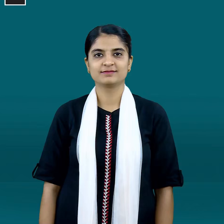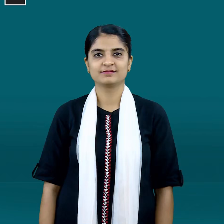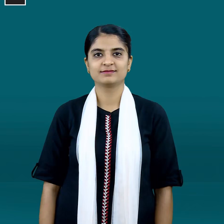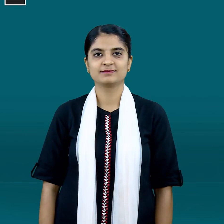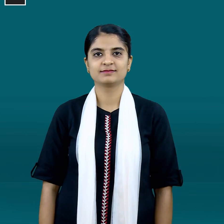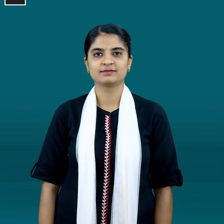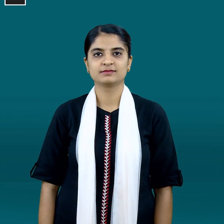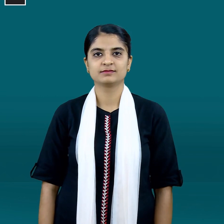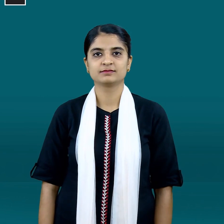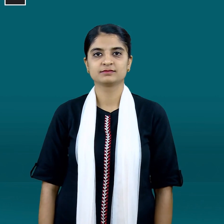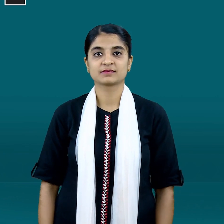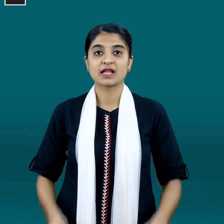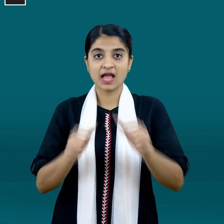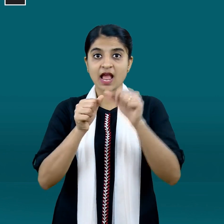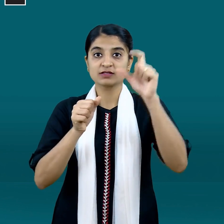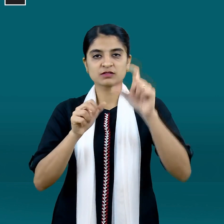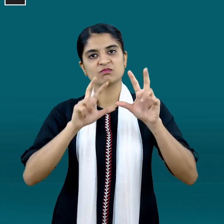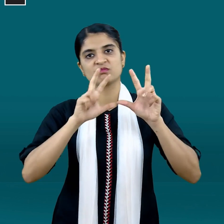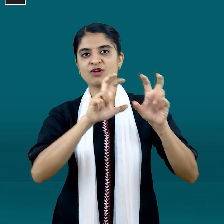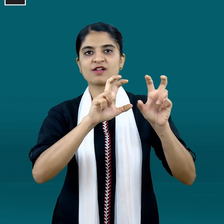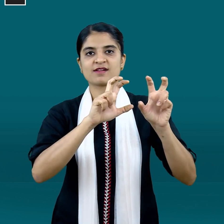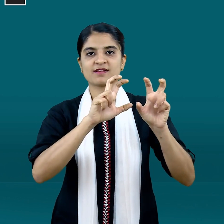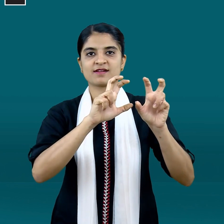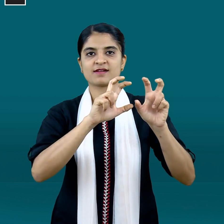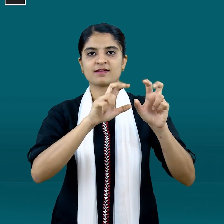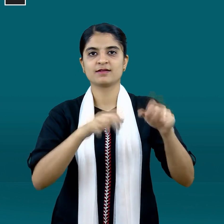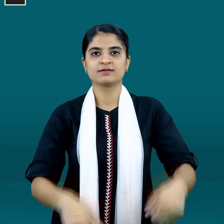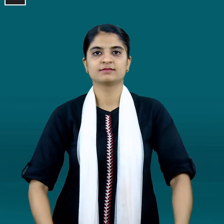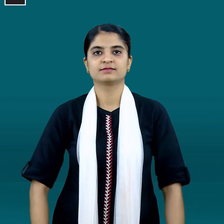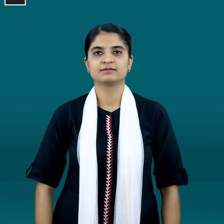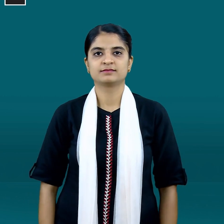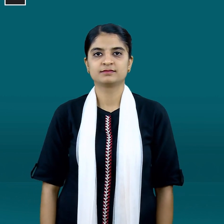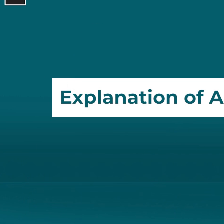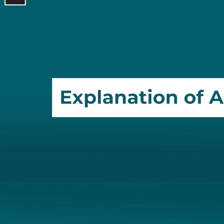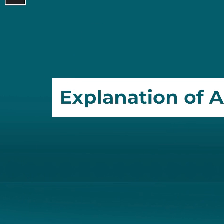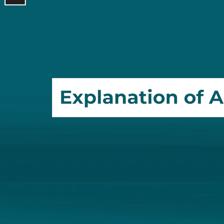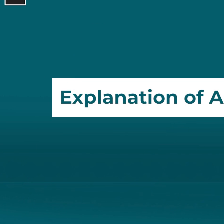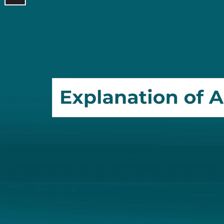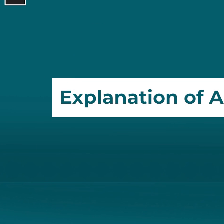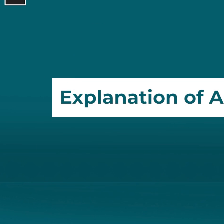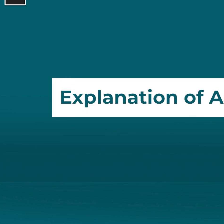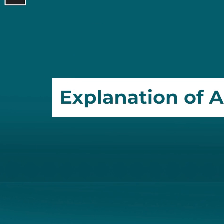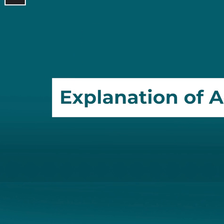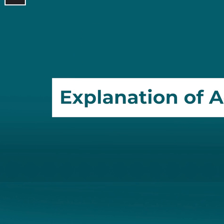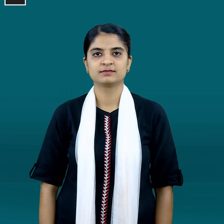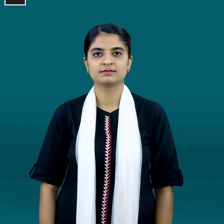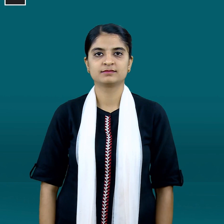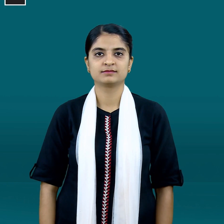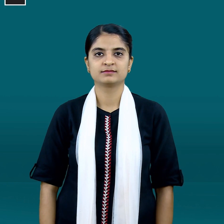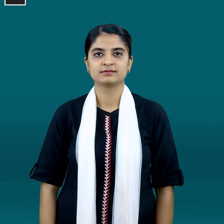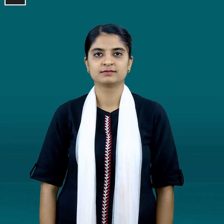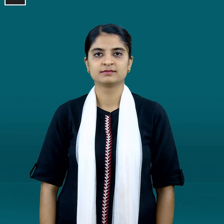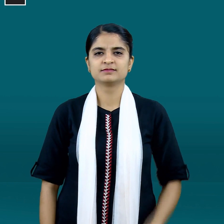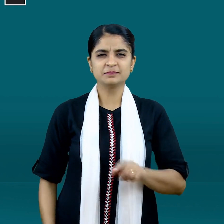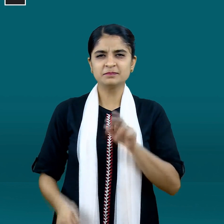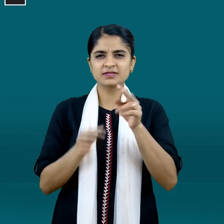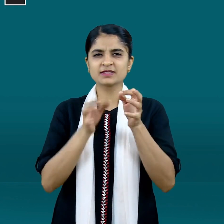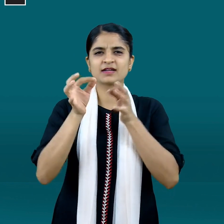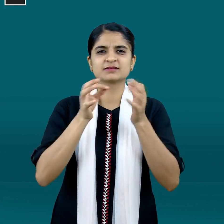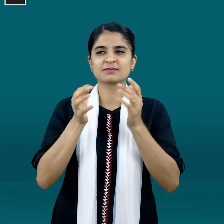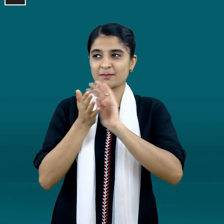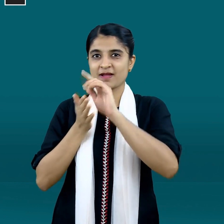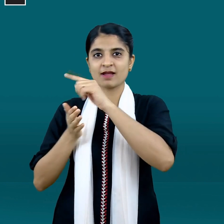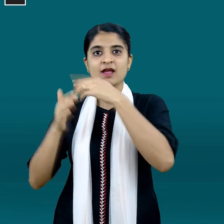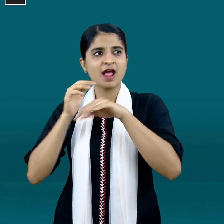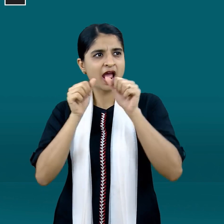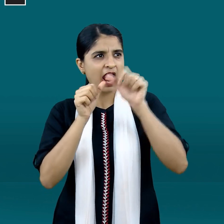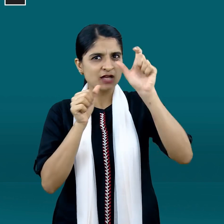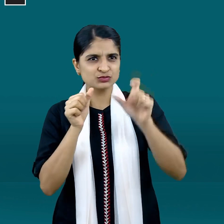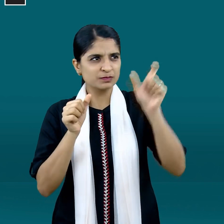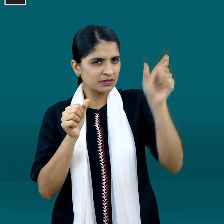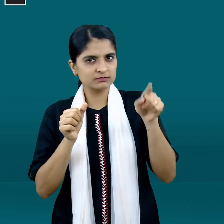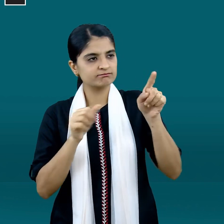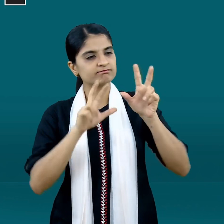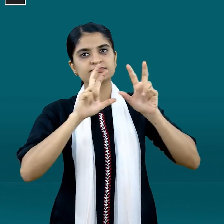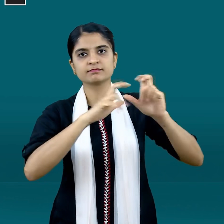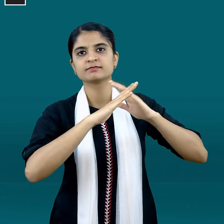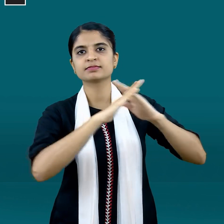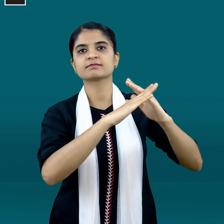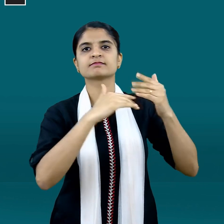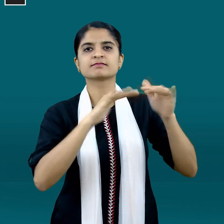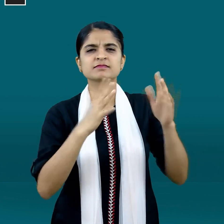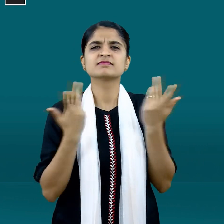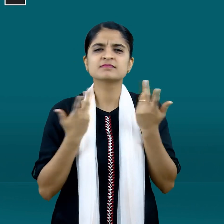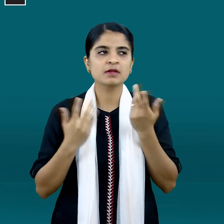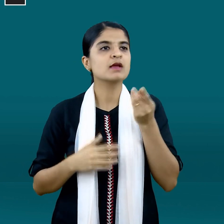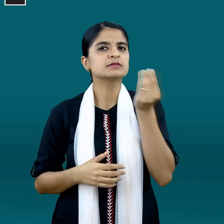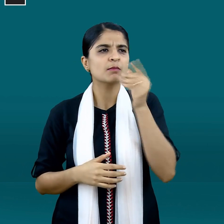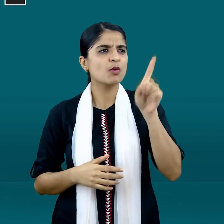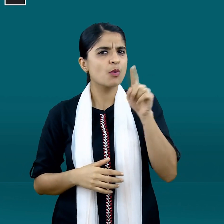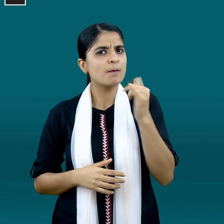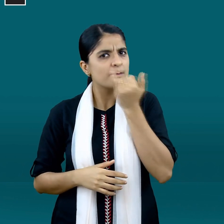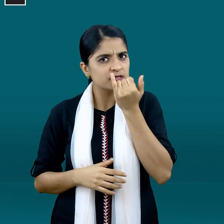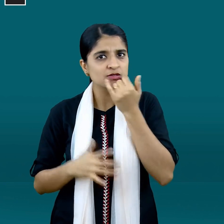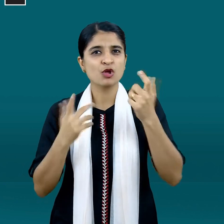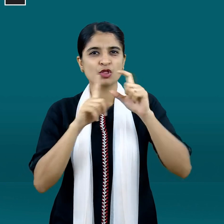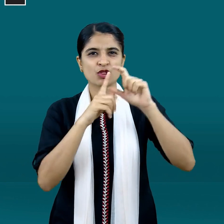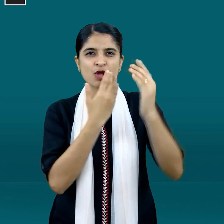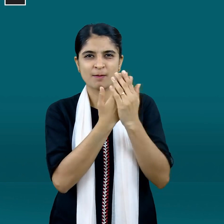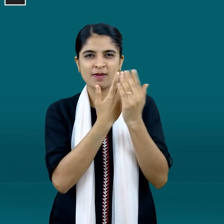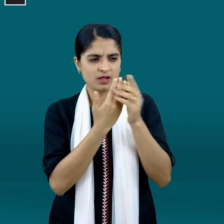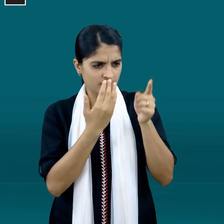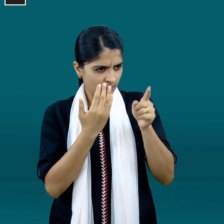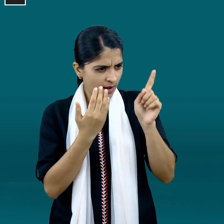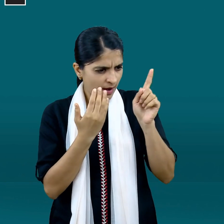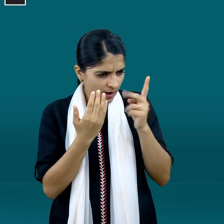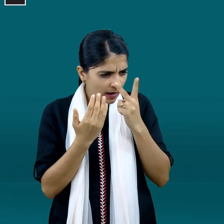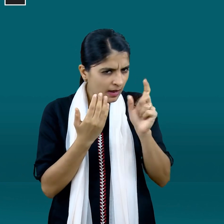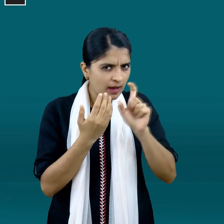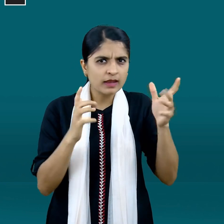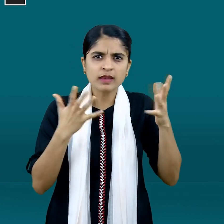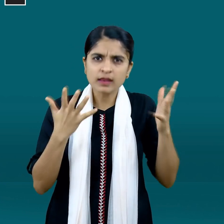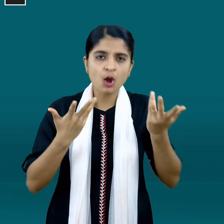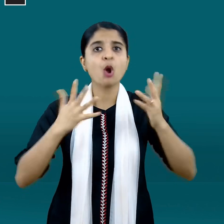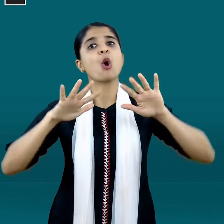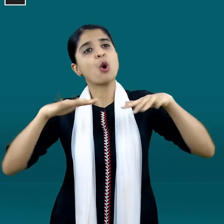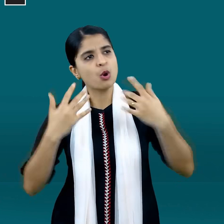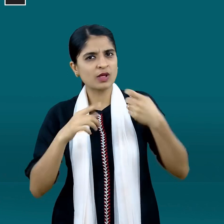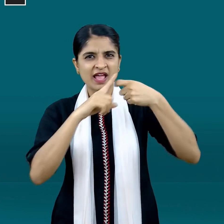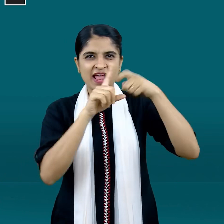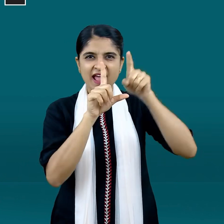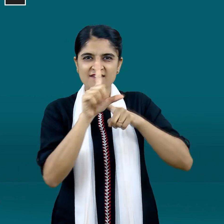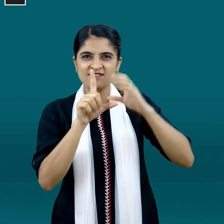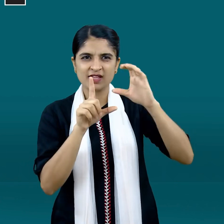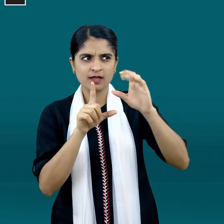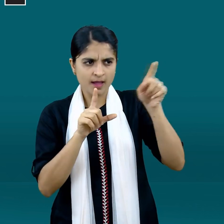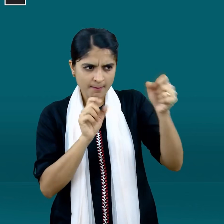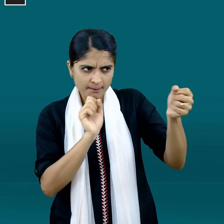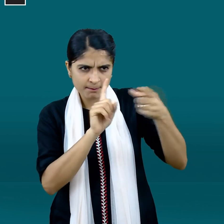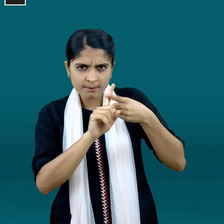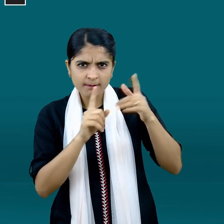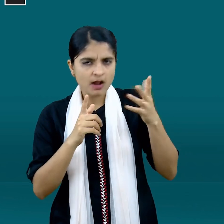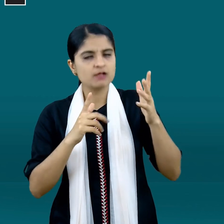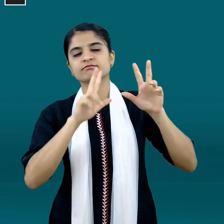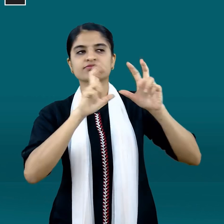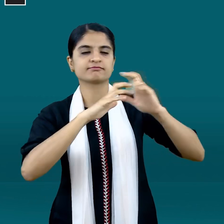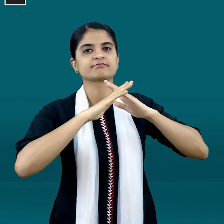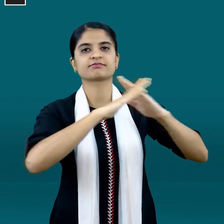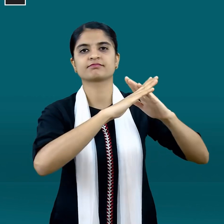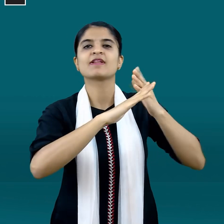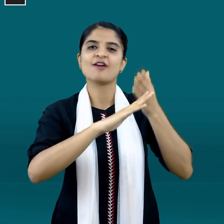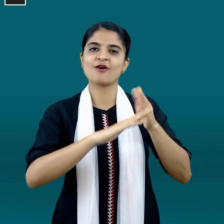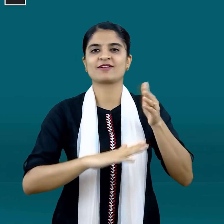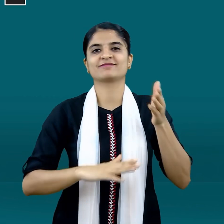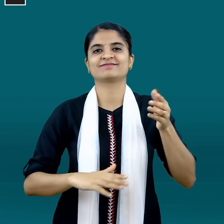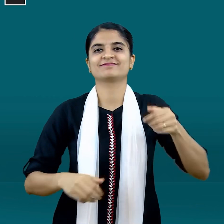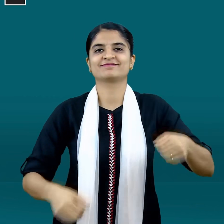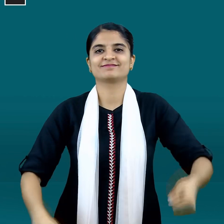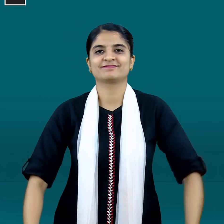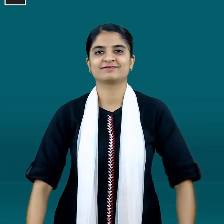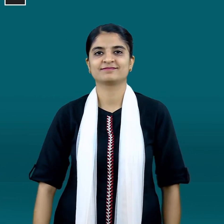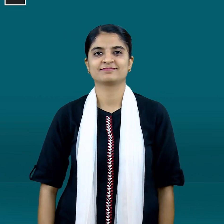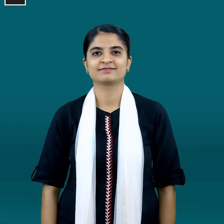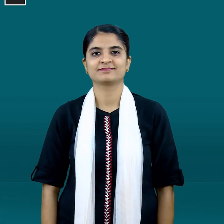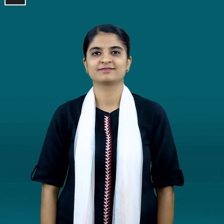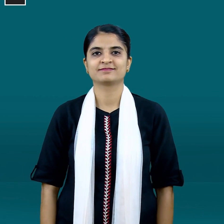Account Blocked